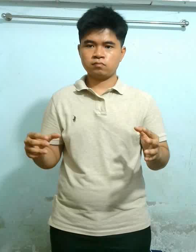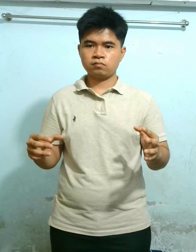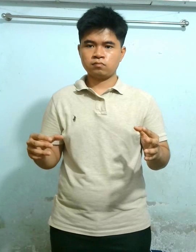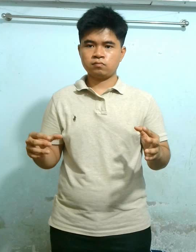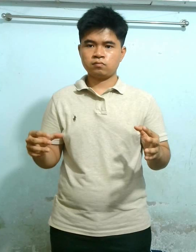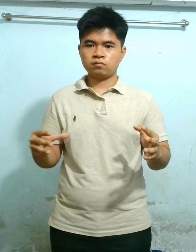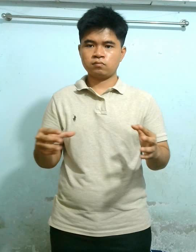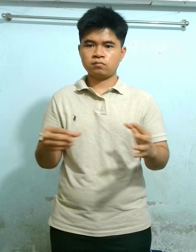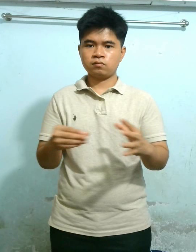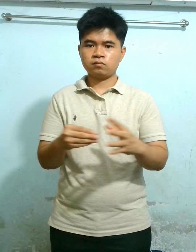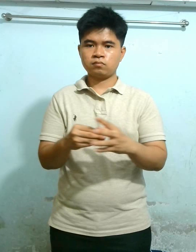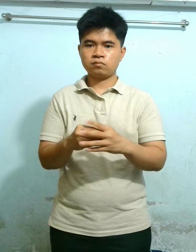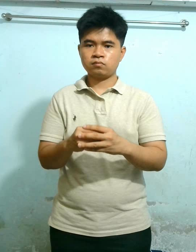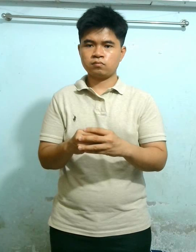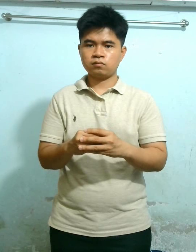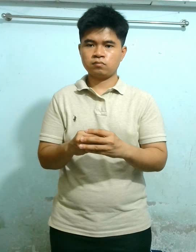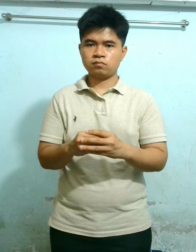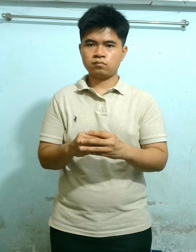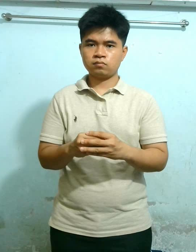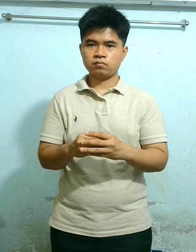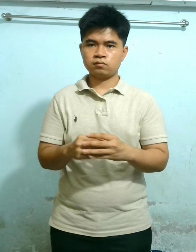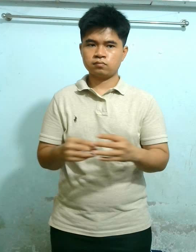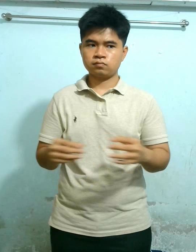nhom